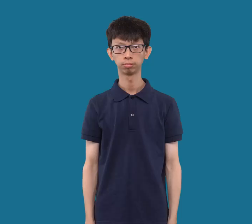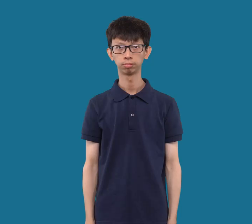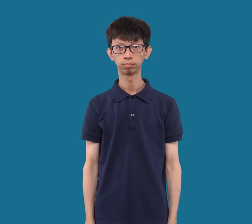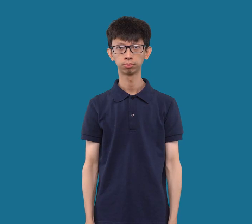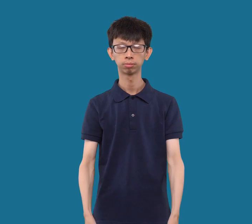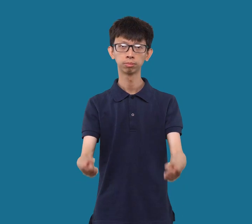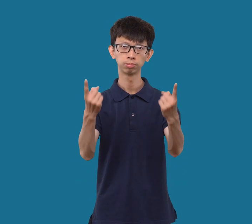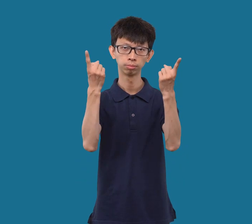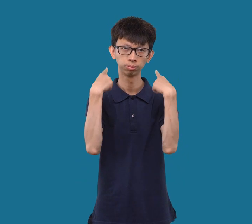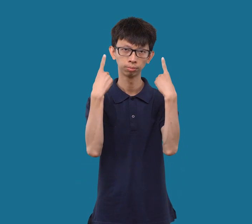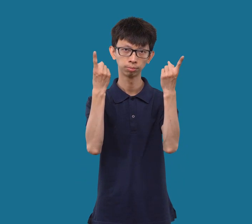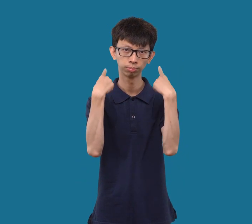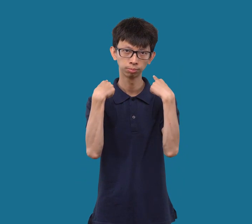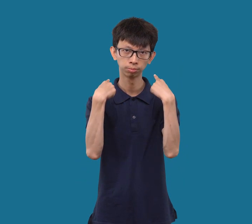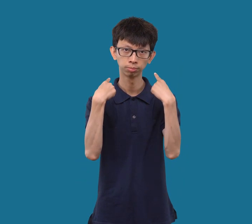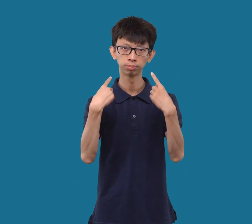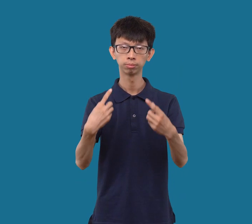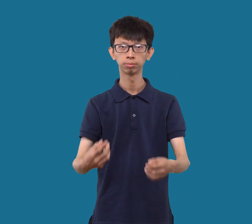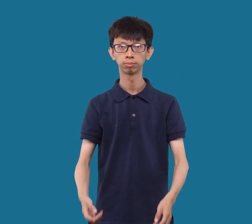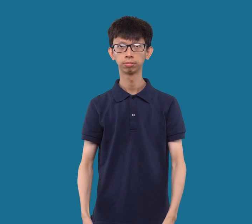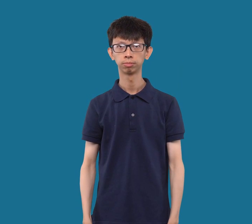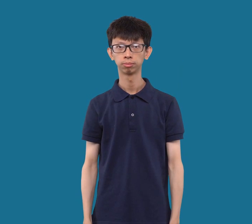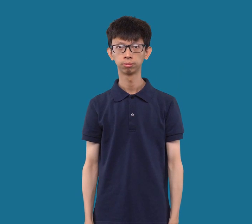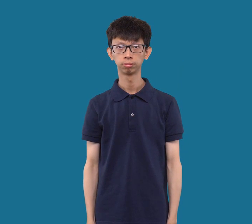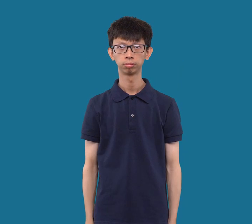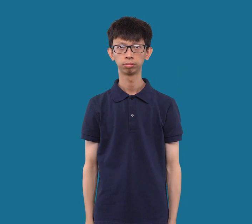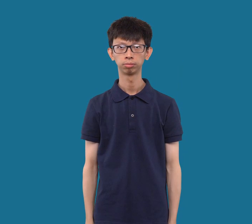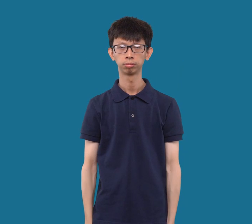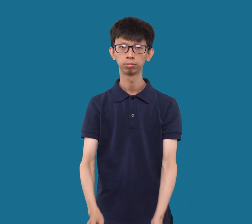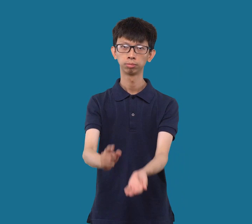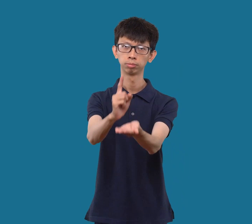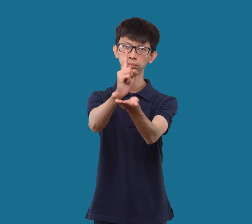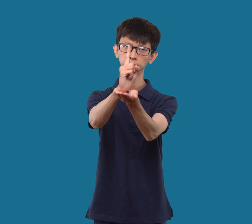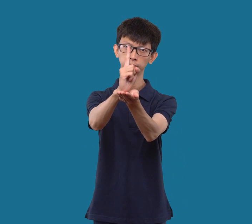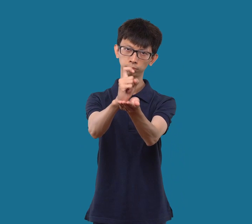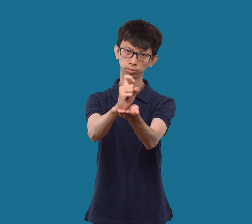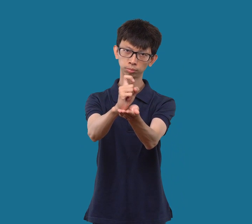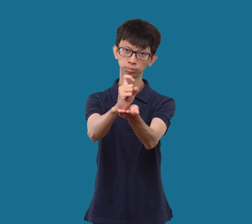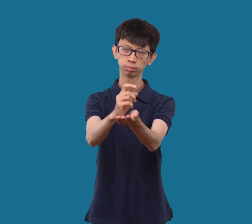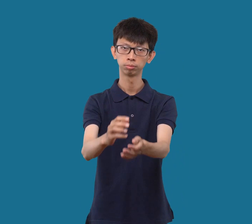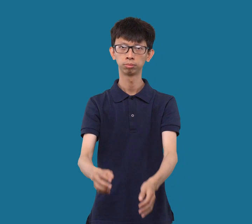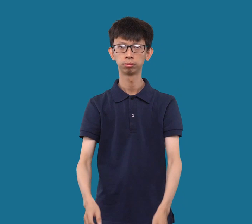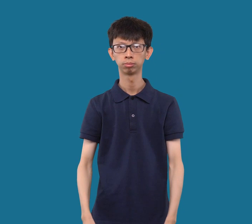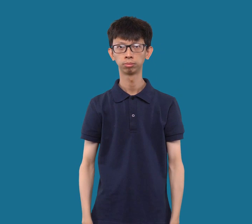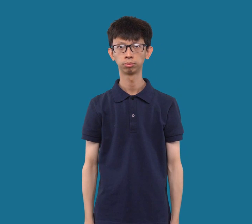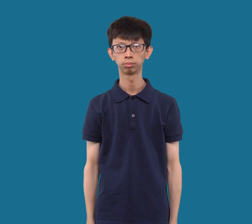đám ma